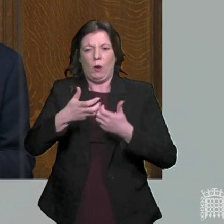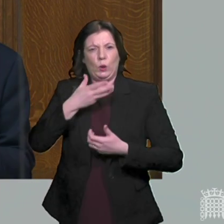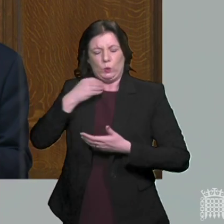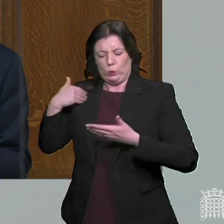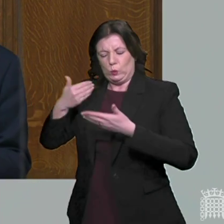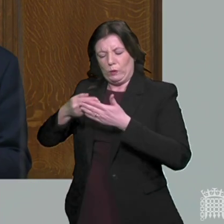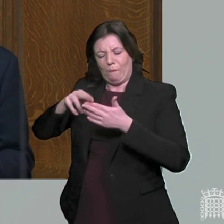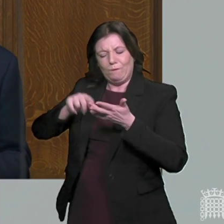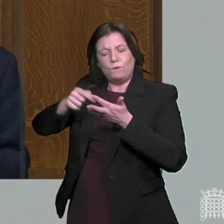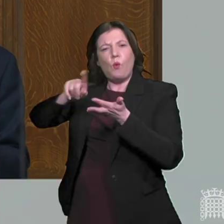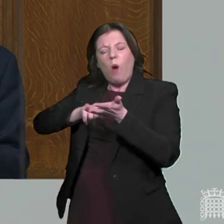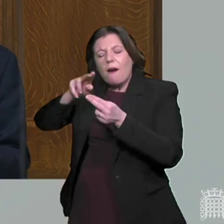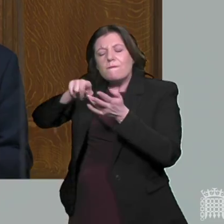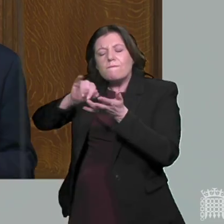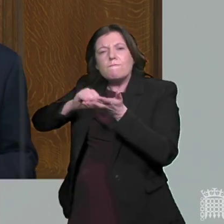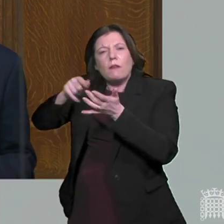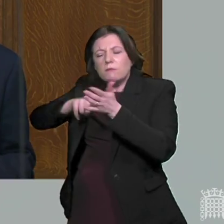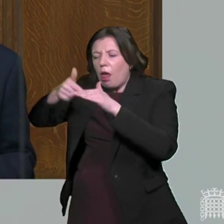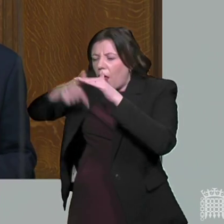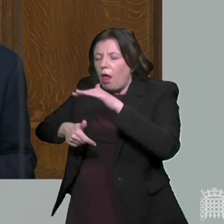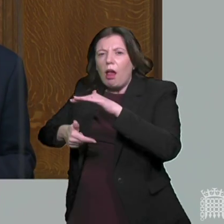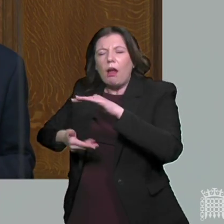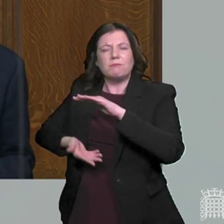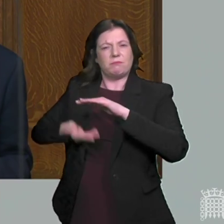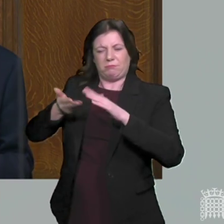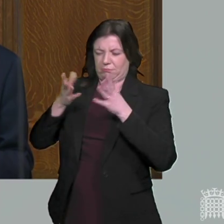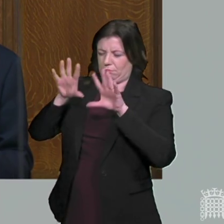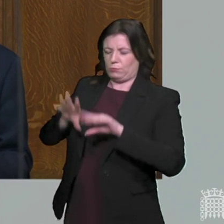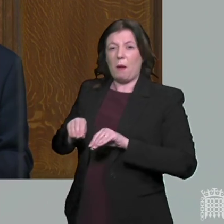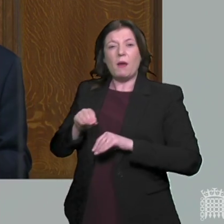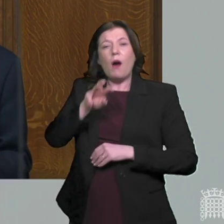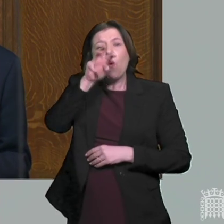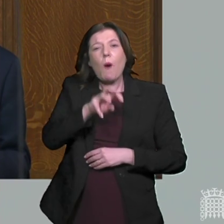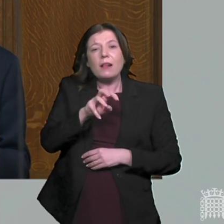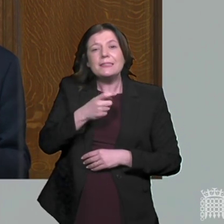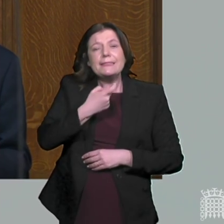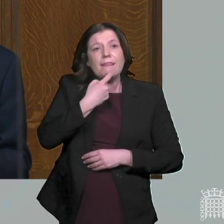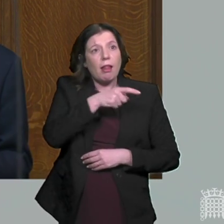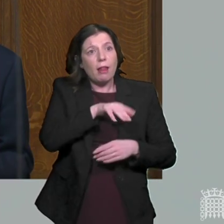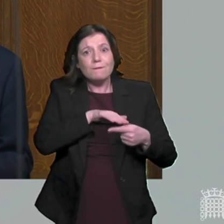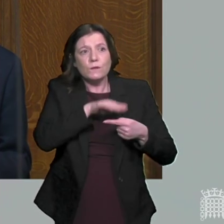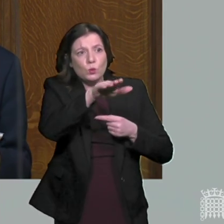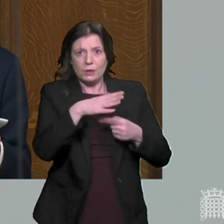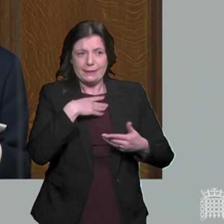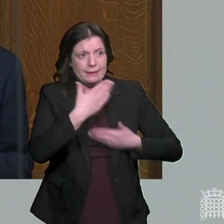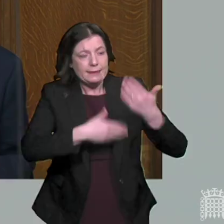That is why Labour is calling for a national wealth fund, so we can help industries such as Welsh steel win the race in the future.